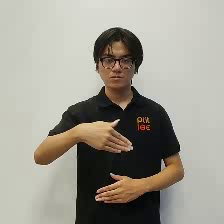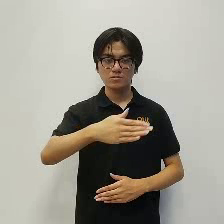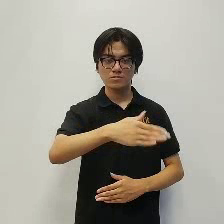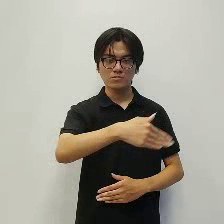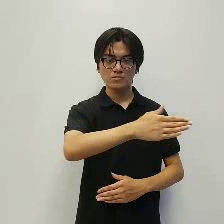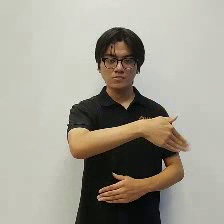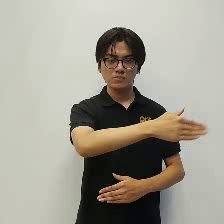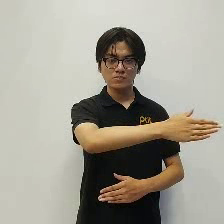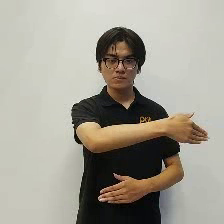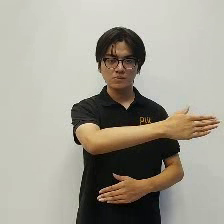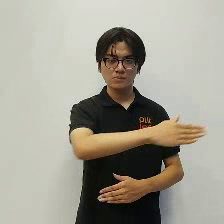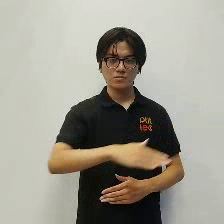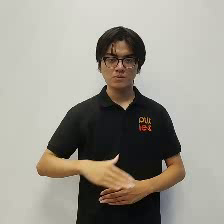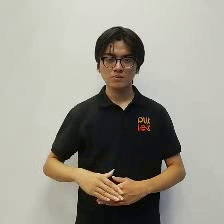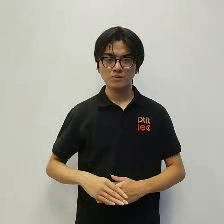Cá